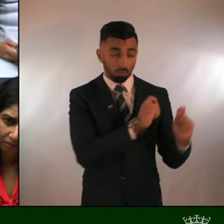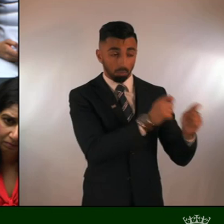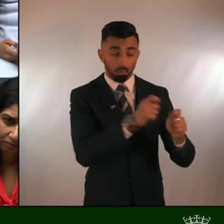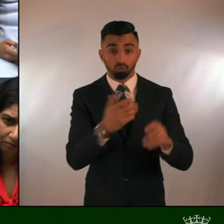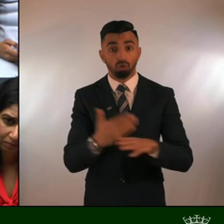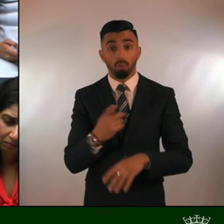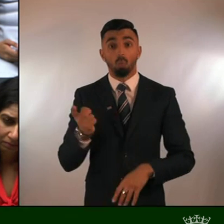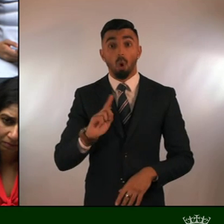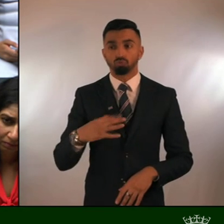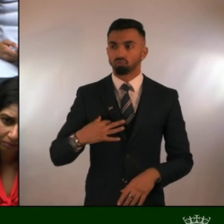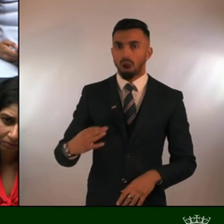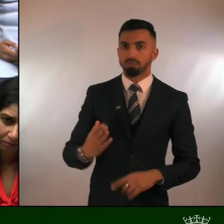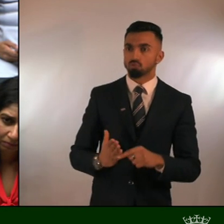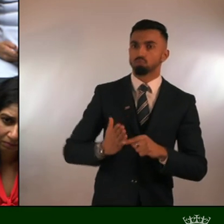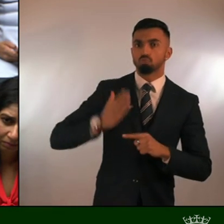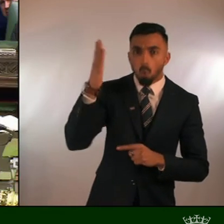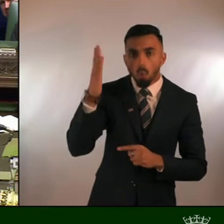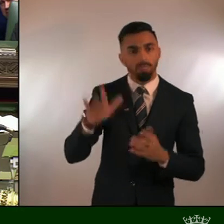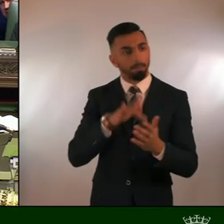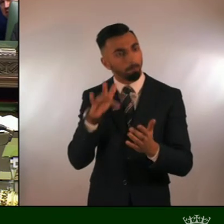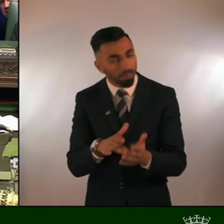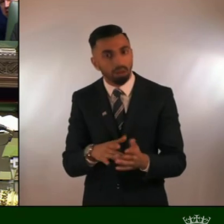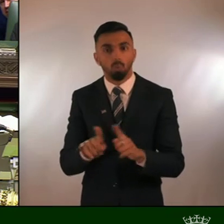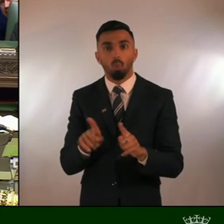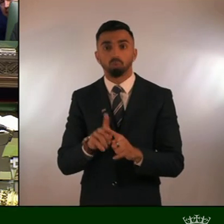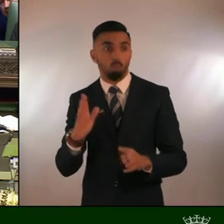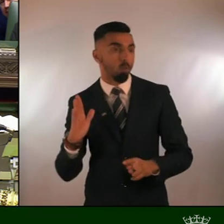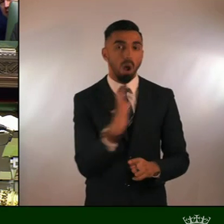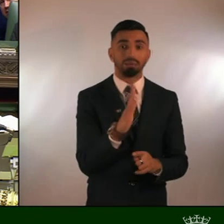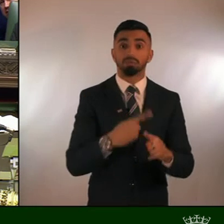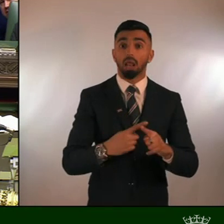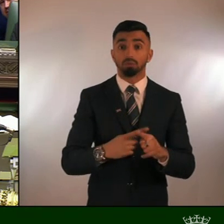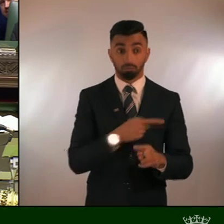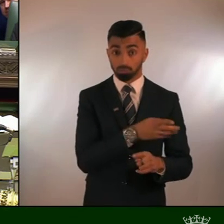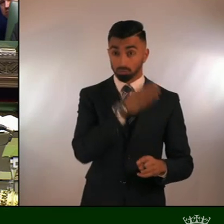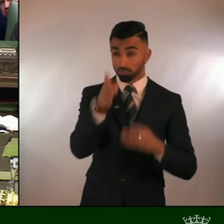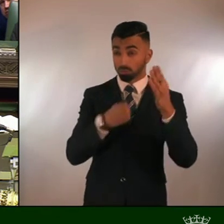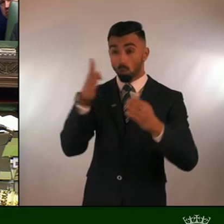and the west of England in our embassies around the world.